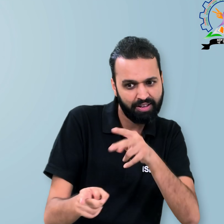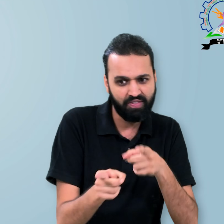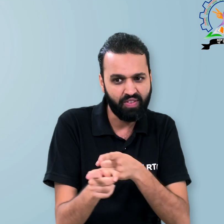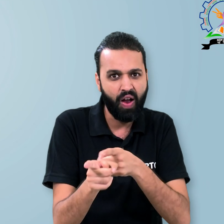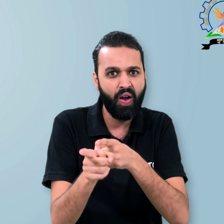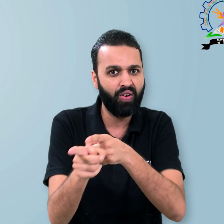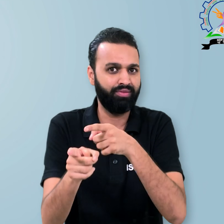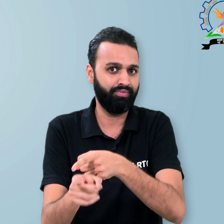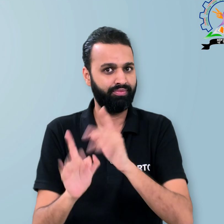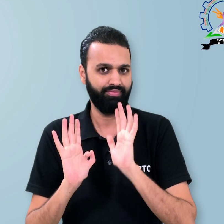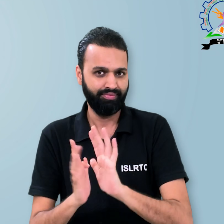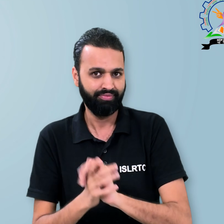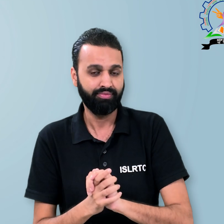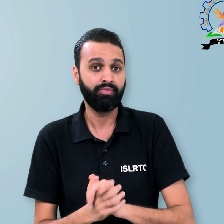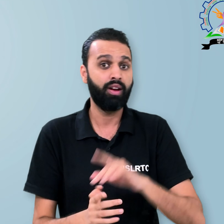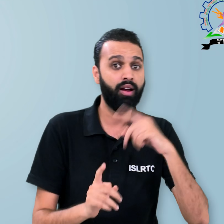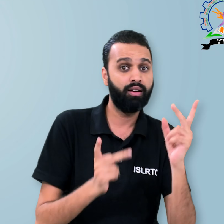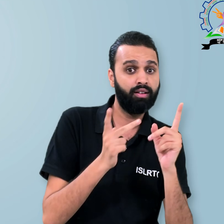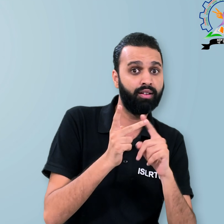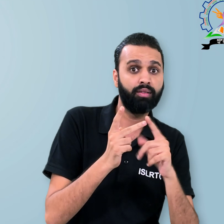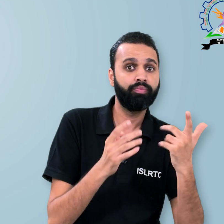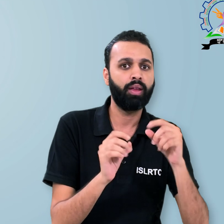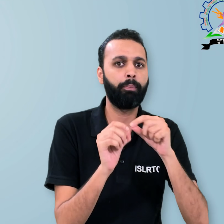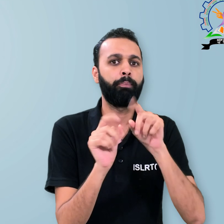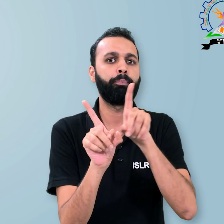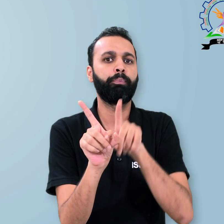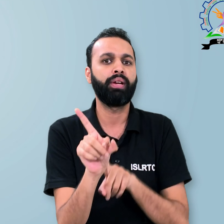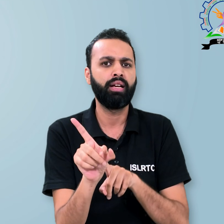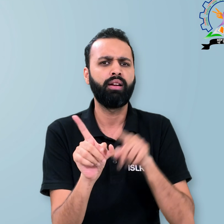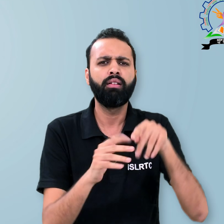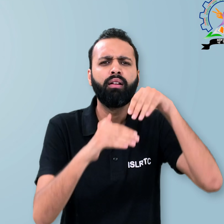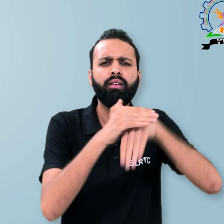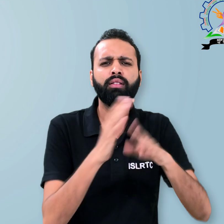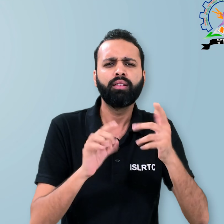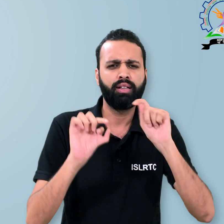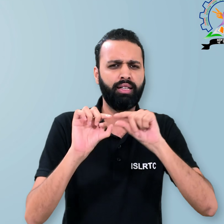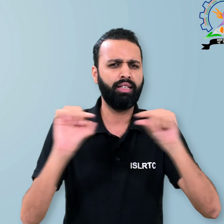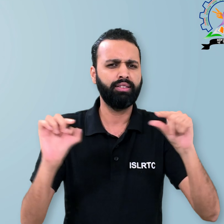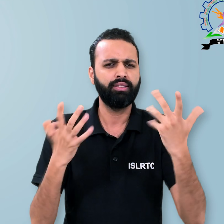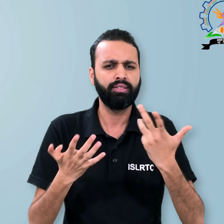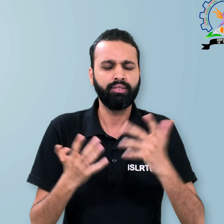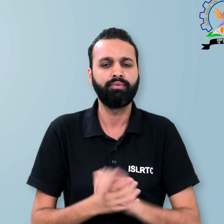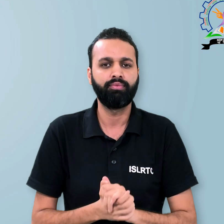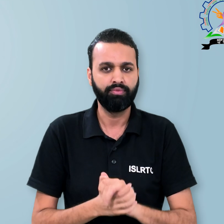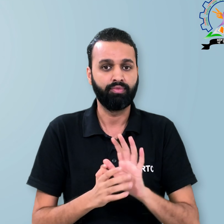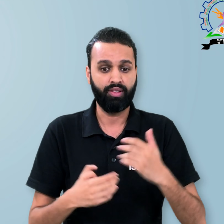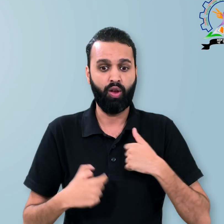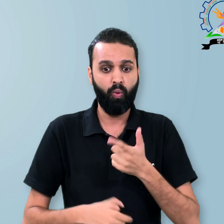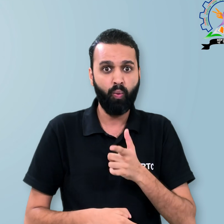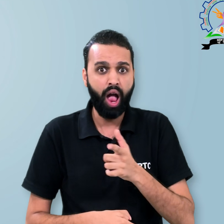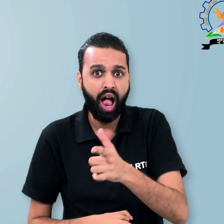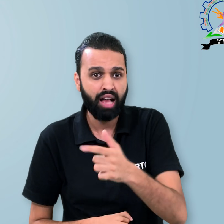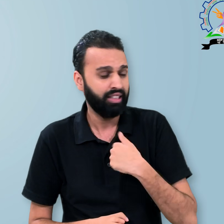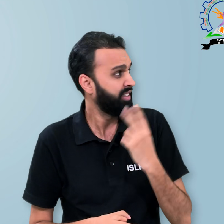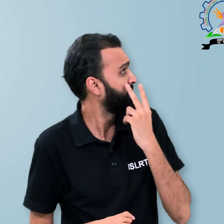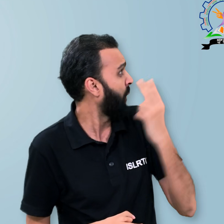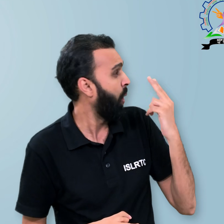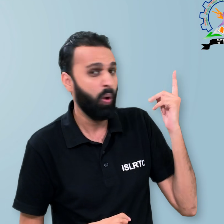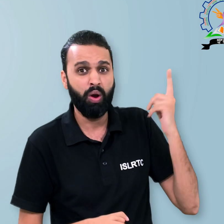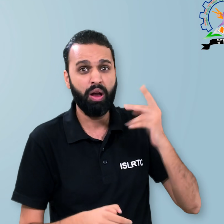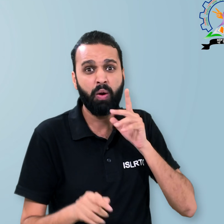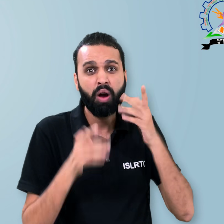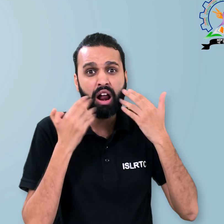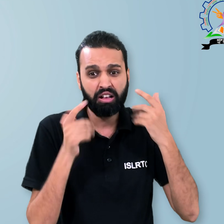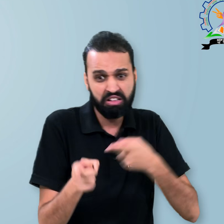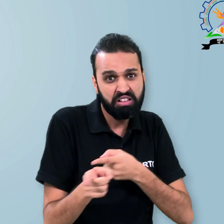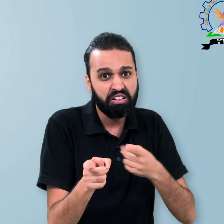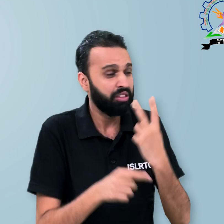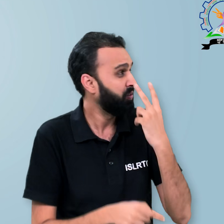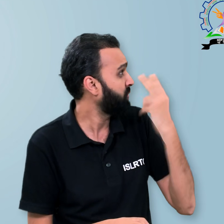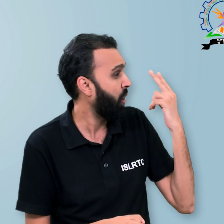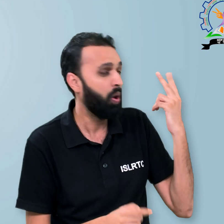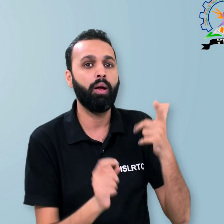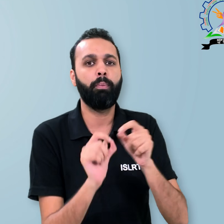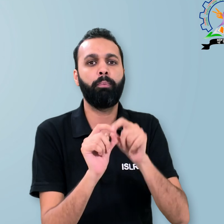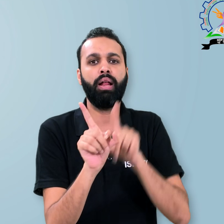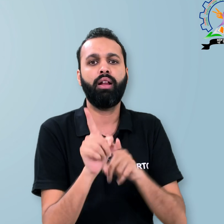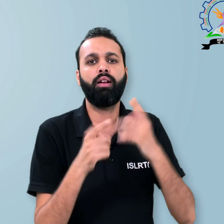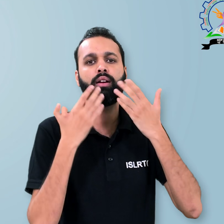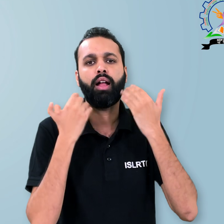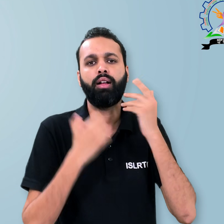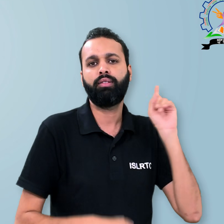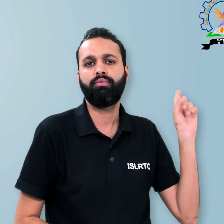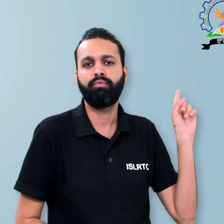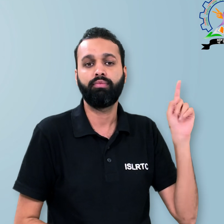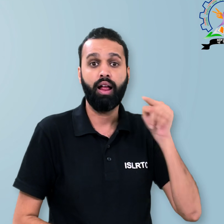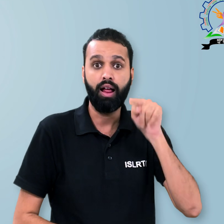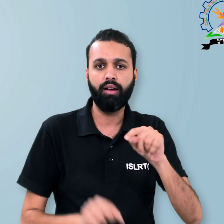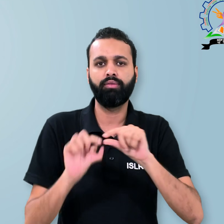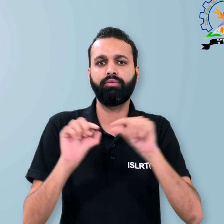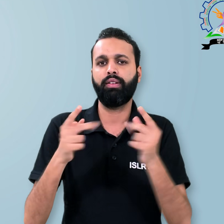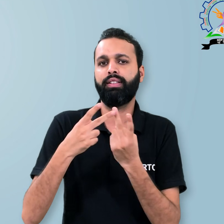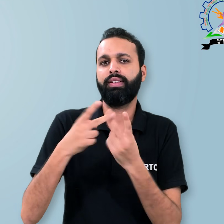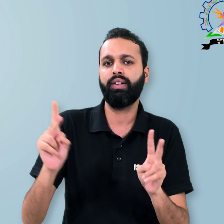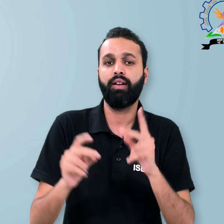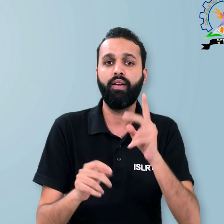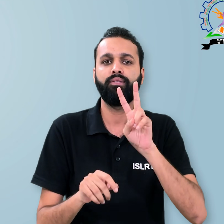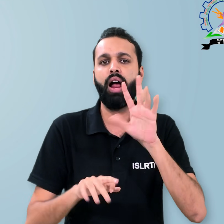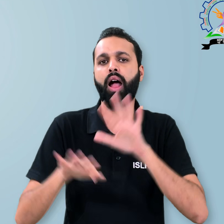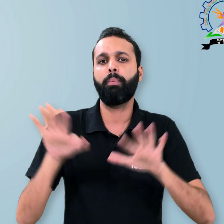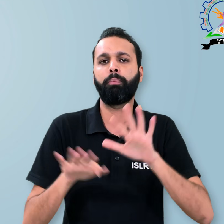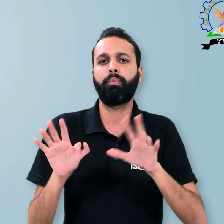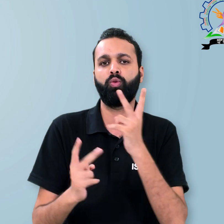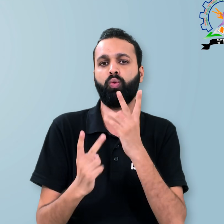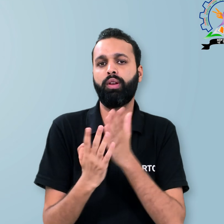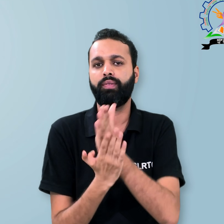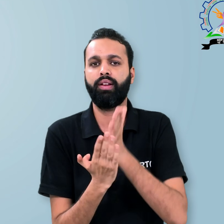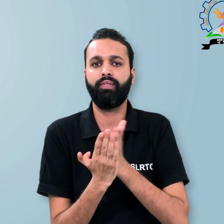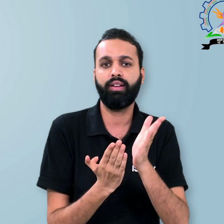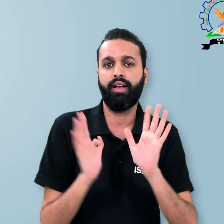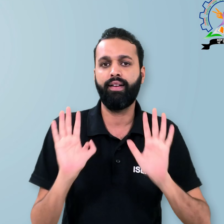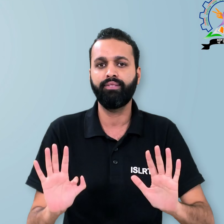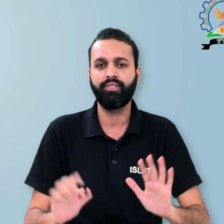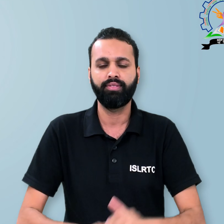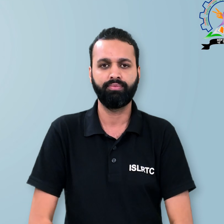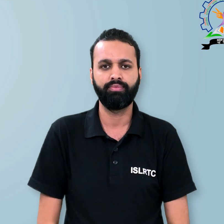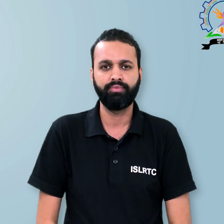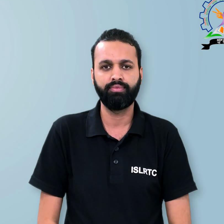Example: Active voice: ""The cat chased the mouse."" Passive voice: ""The mouse was chased by the cat."""